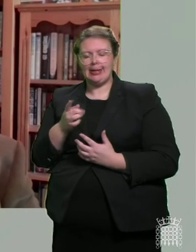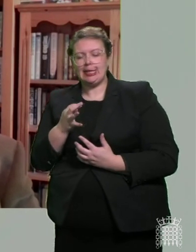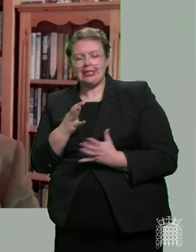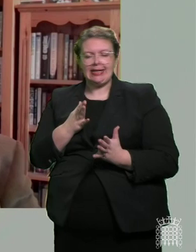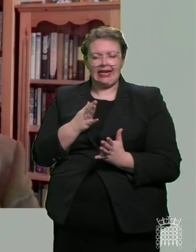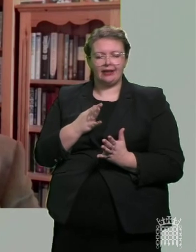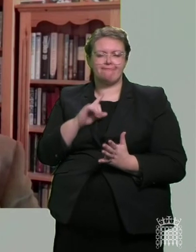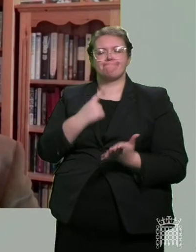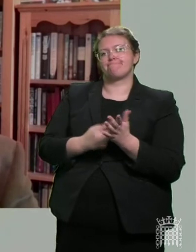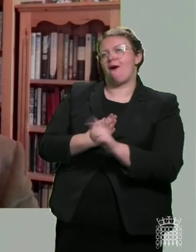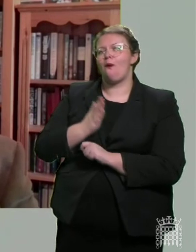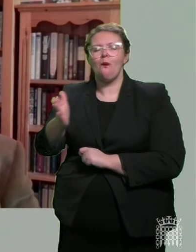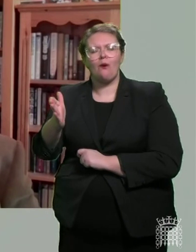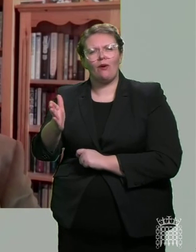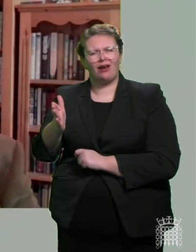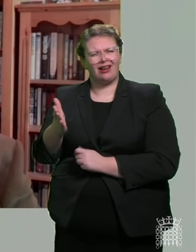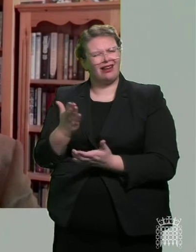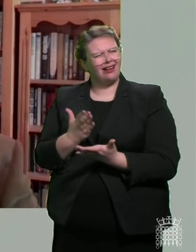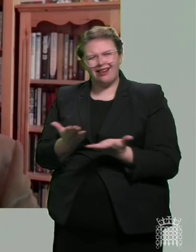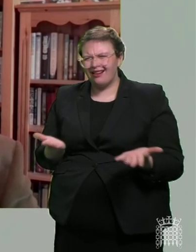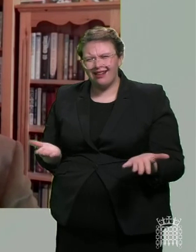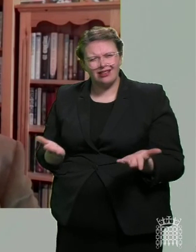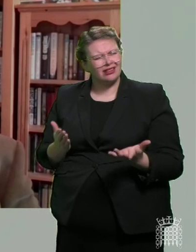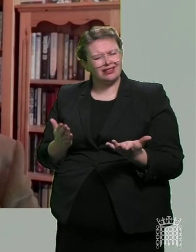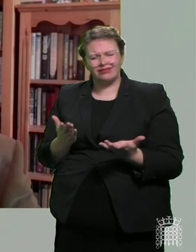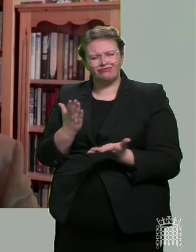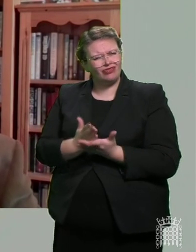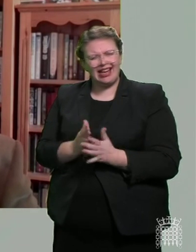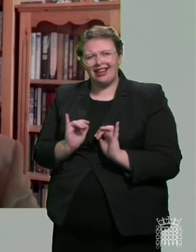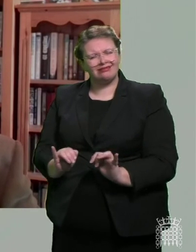He does not want future promises, Prime Minister.